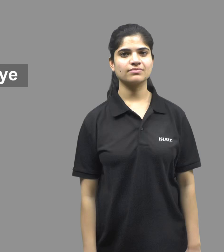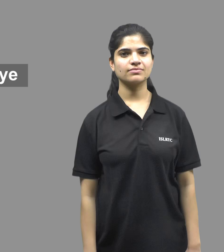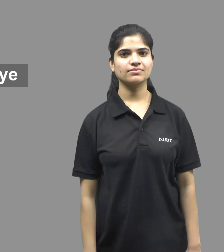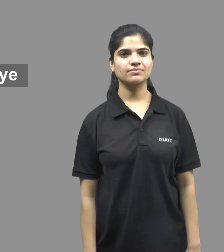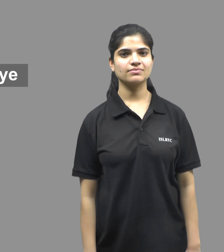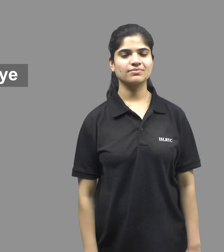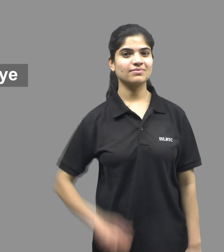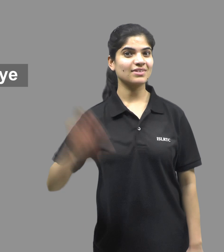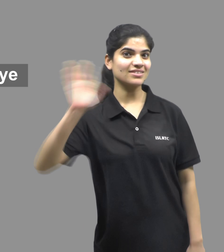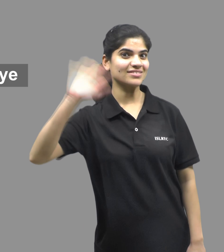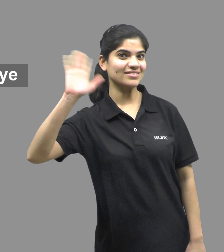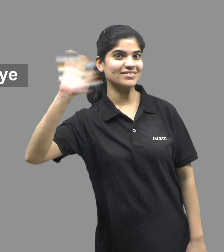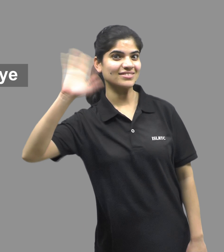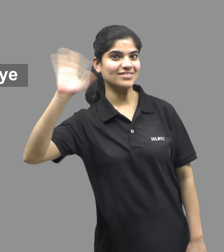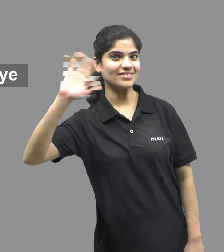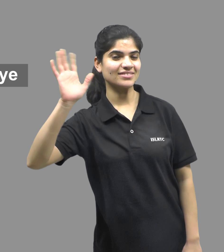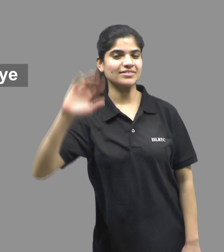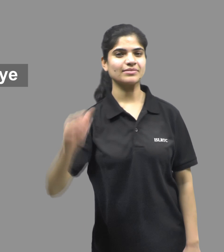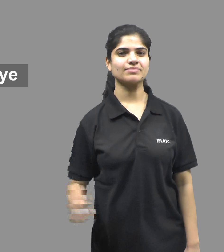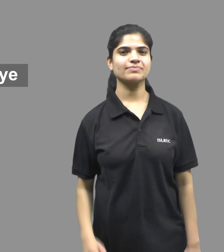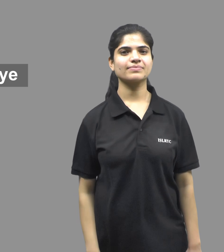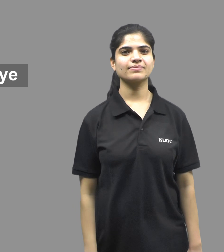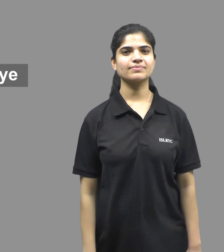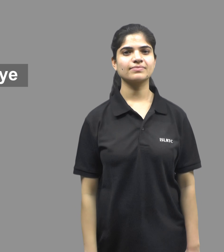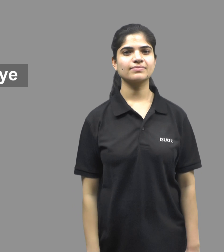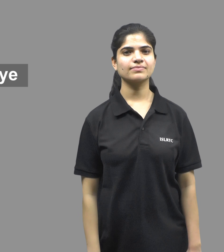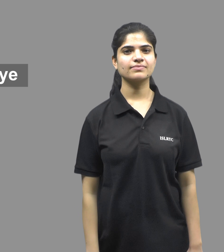Bye Goodbye